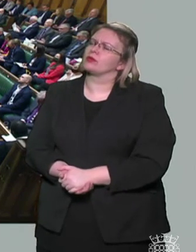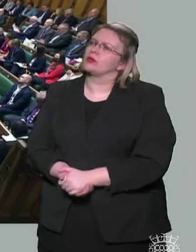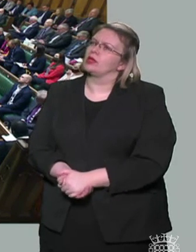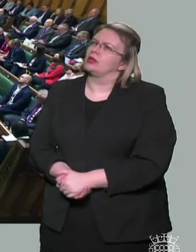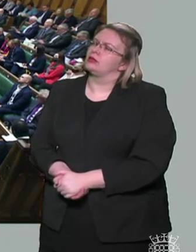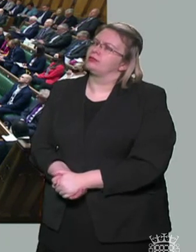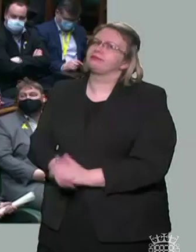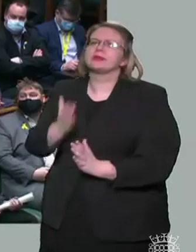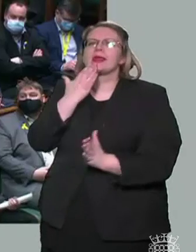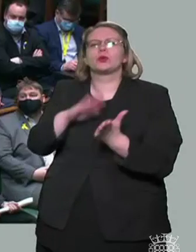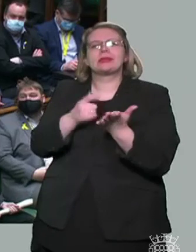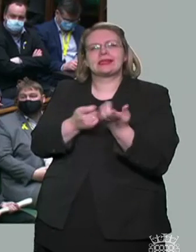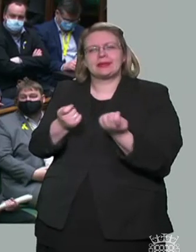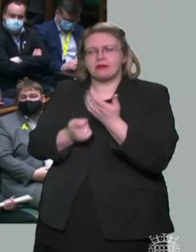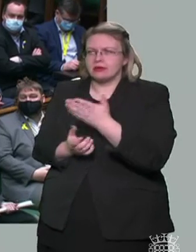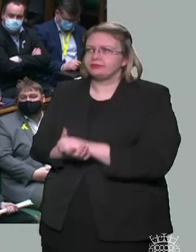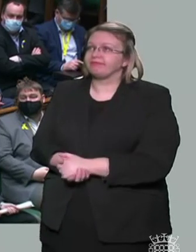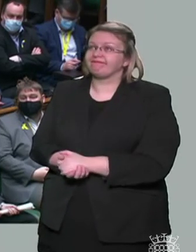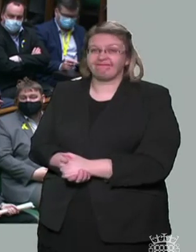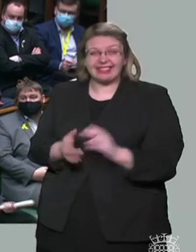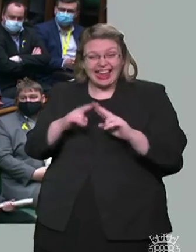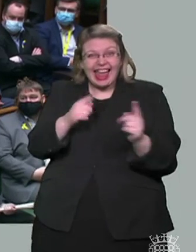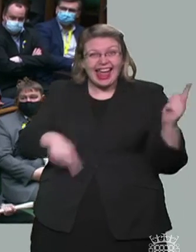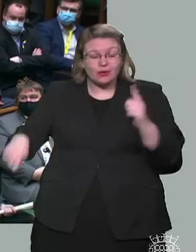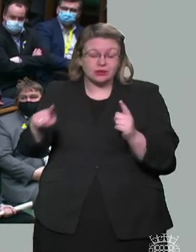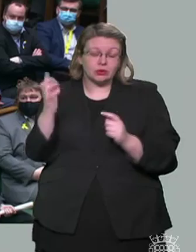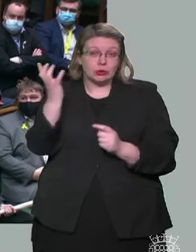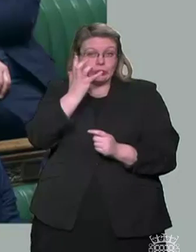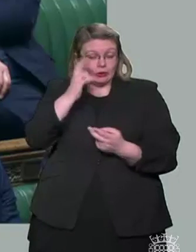Households are experiencing soaring energy costs.